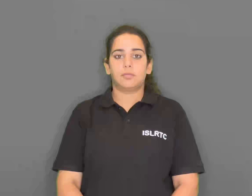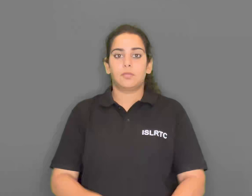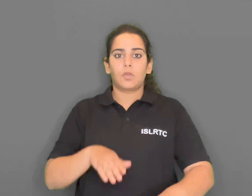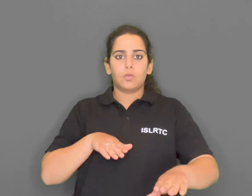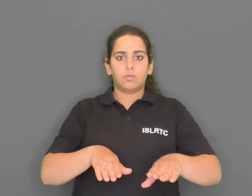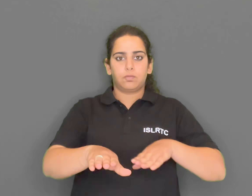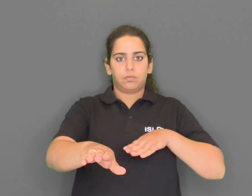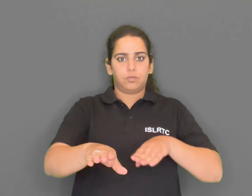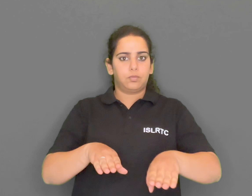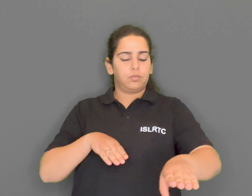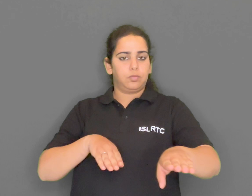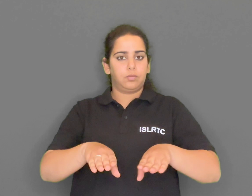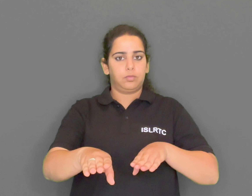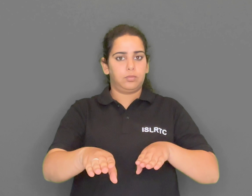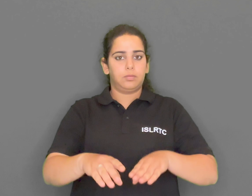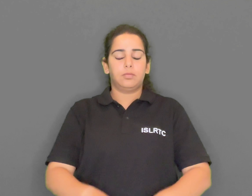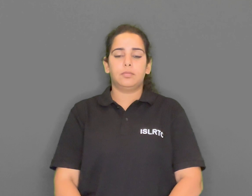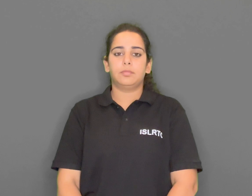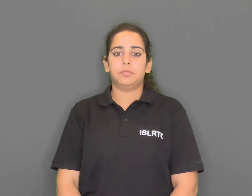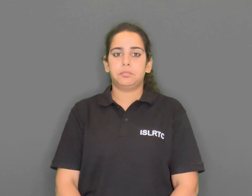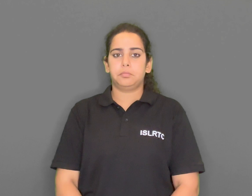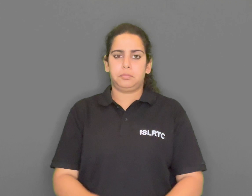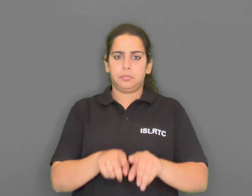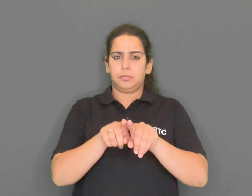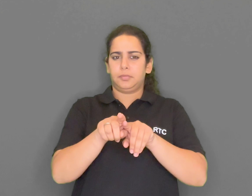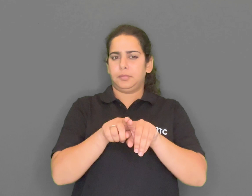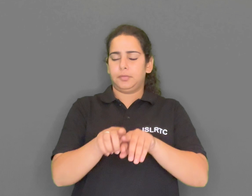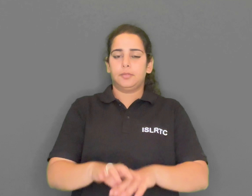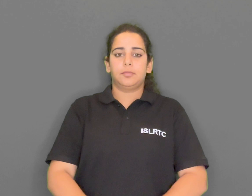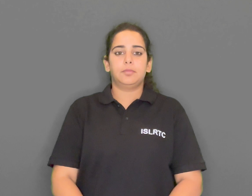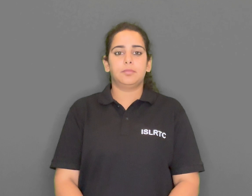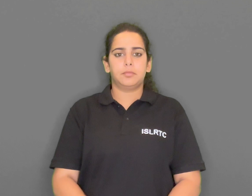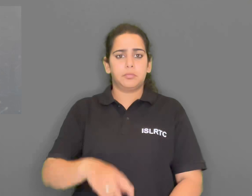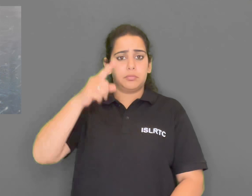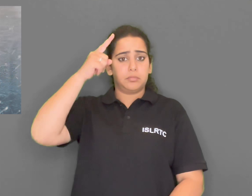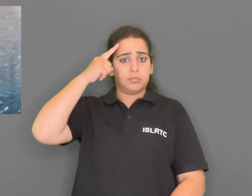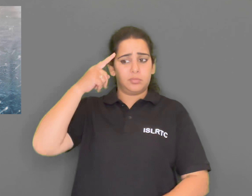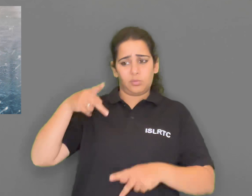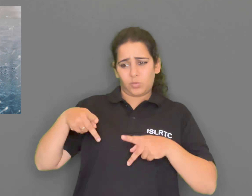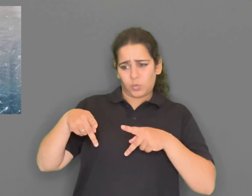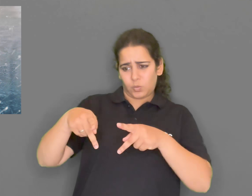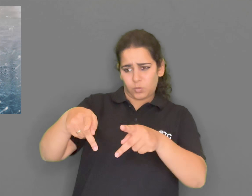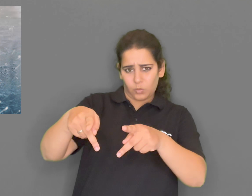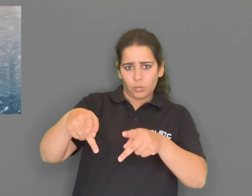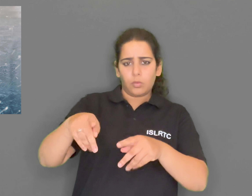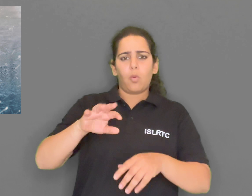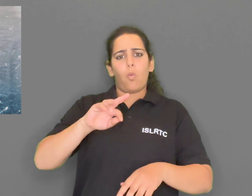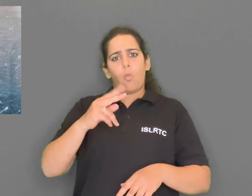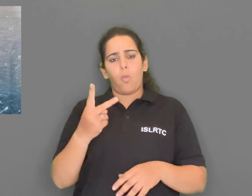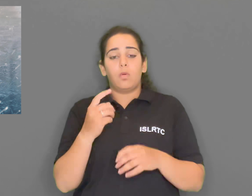Skate An ice skate or roller skate